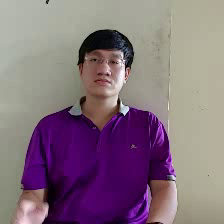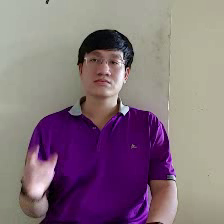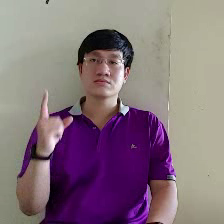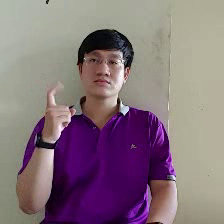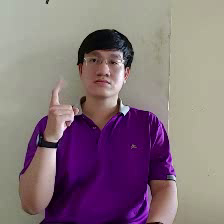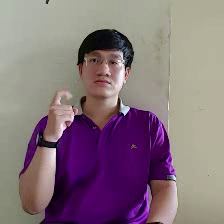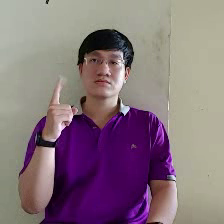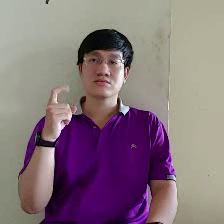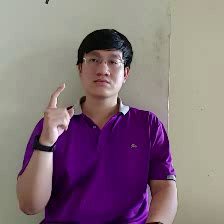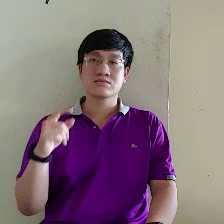Đâu